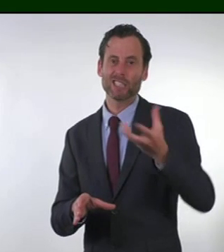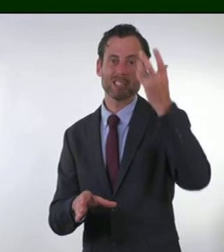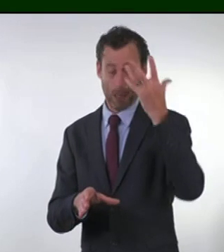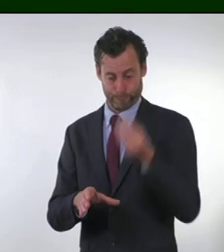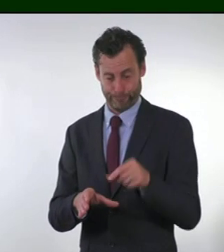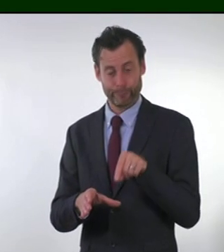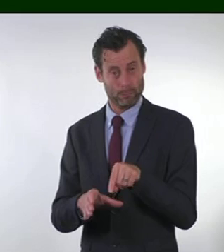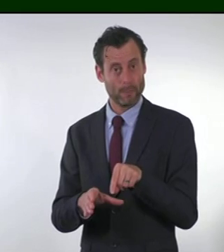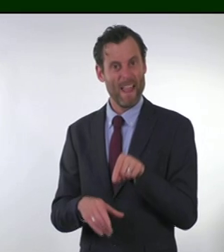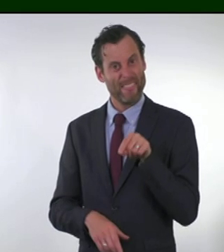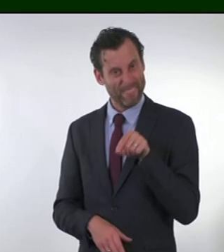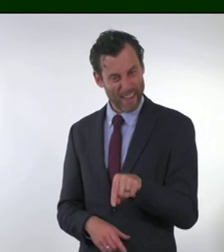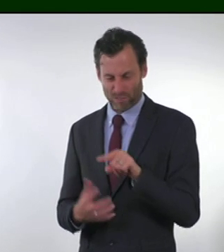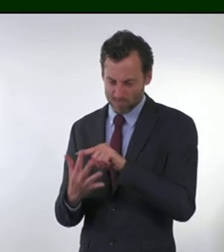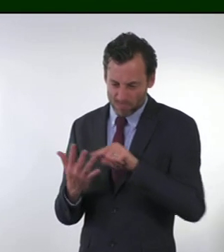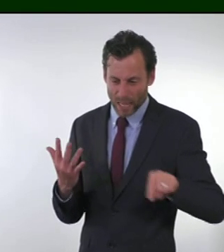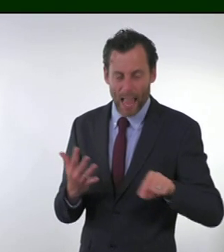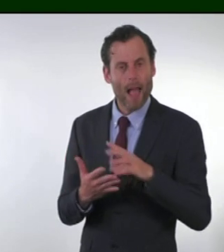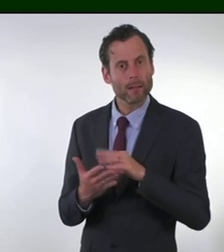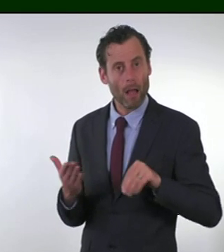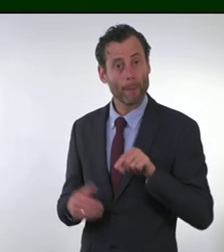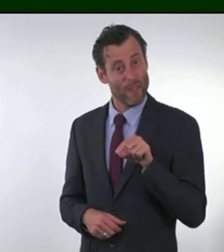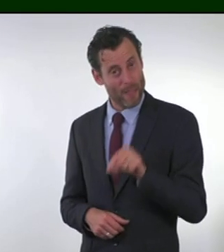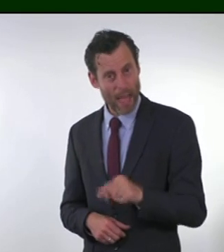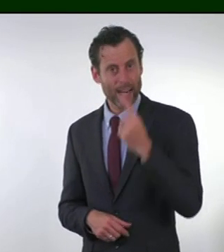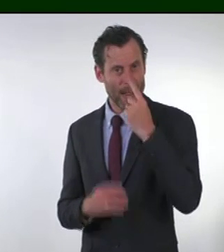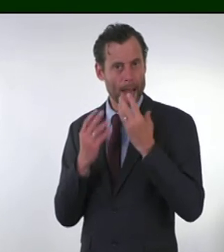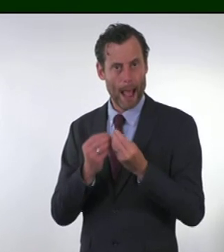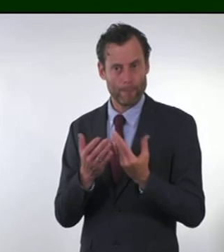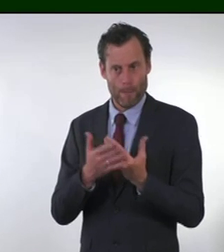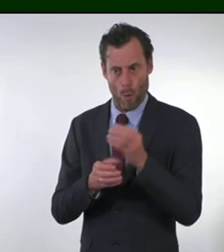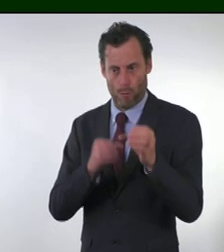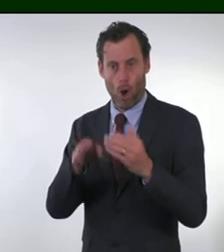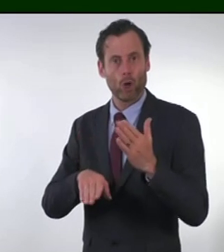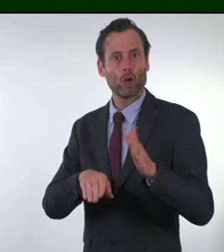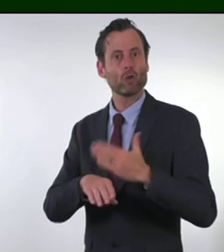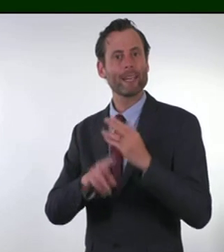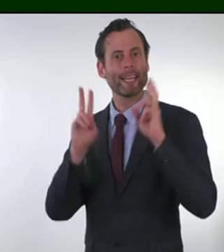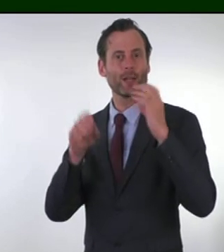Those areas can create green jobs for the future the Chancellor.